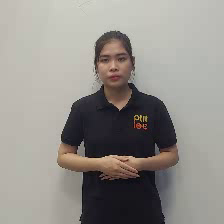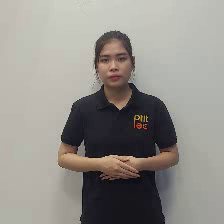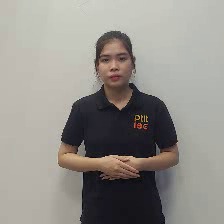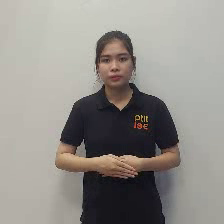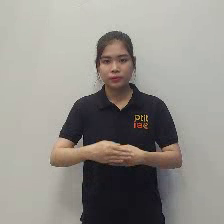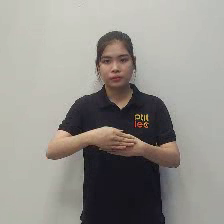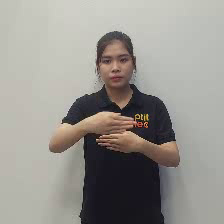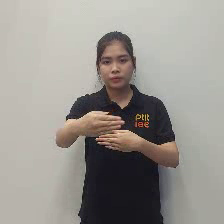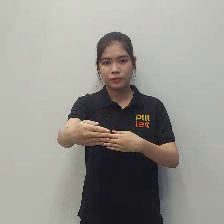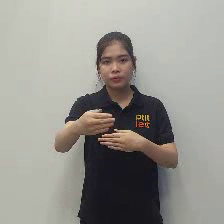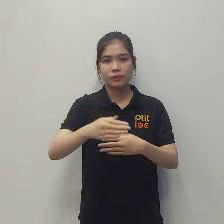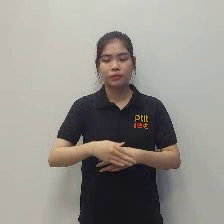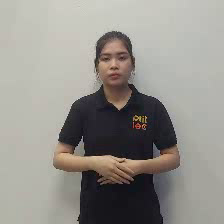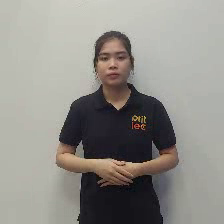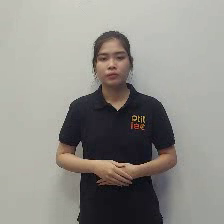Xa